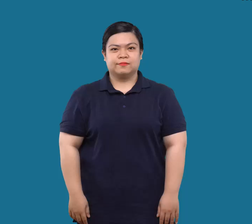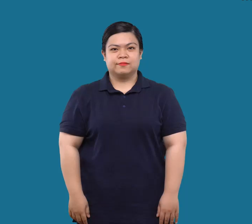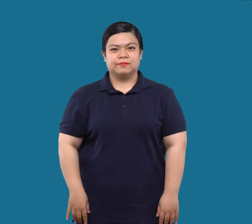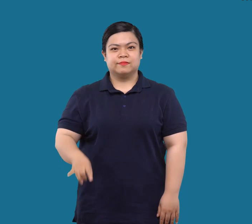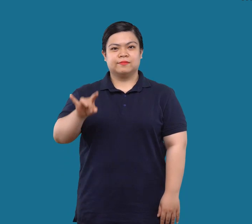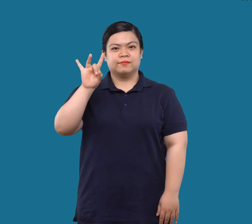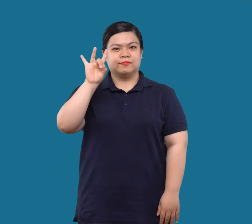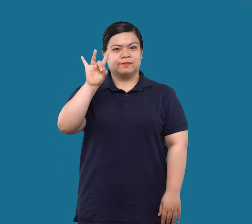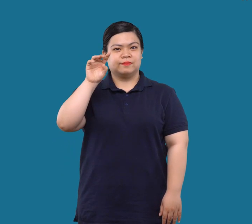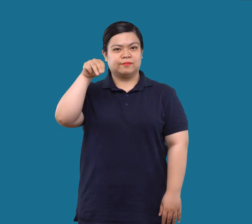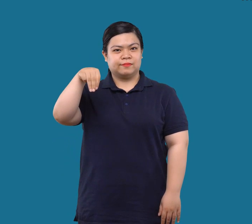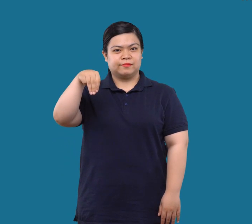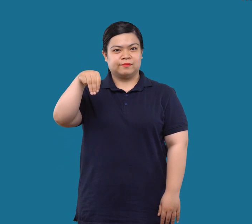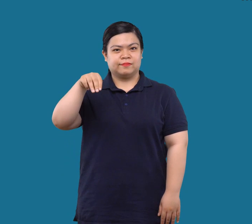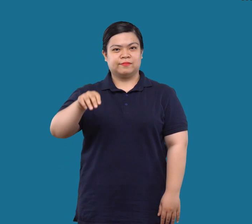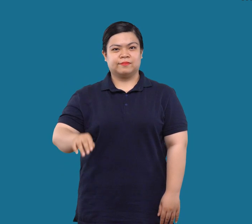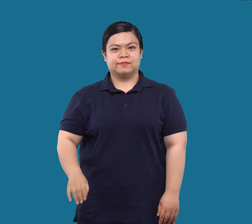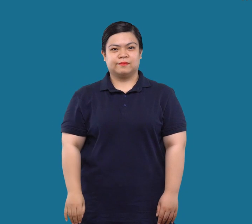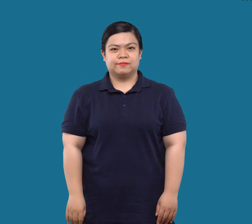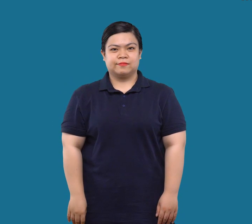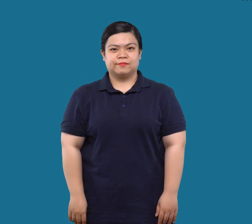héc-tô-mét (hm)